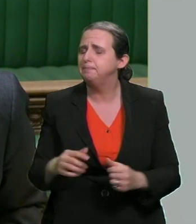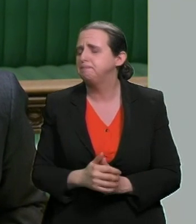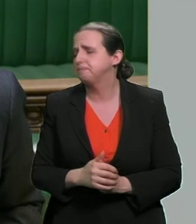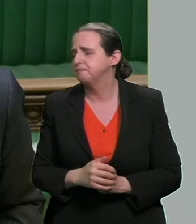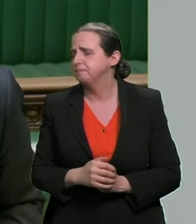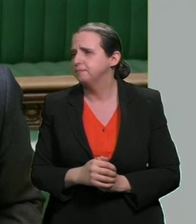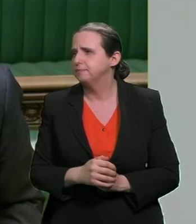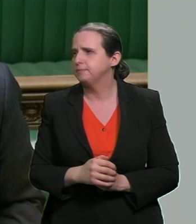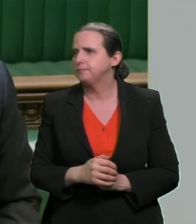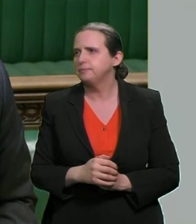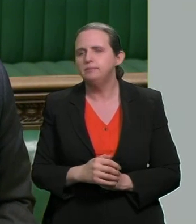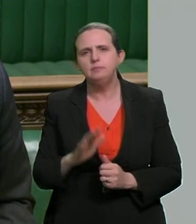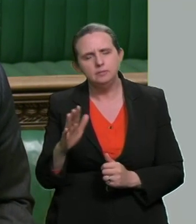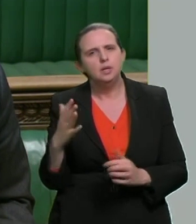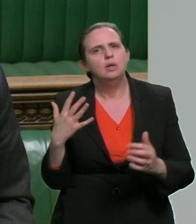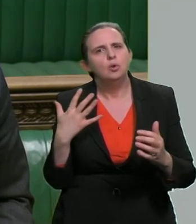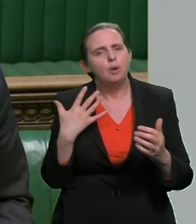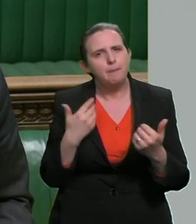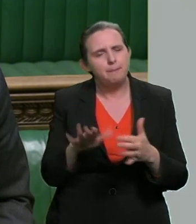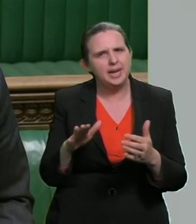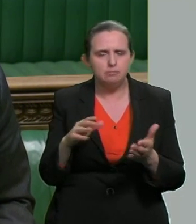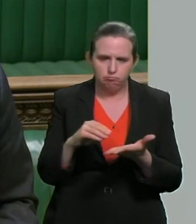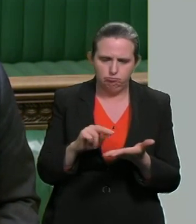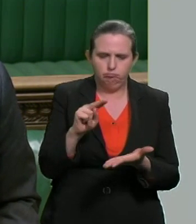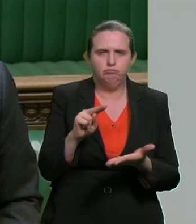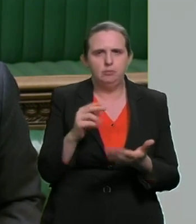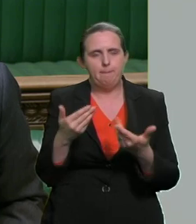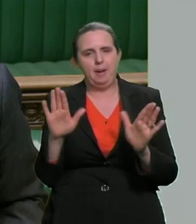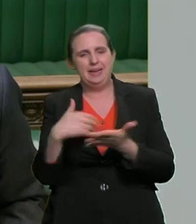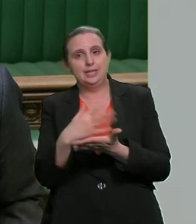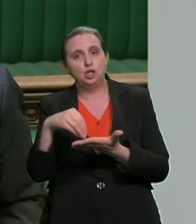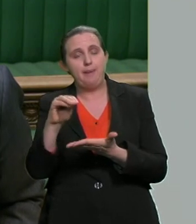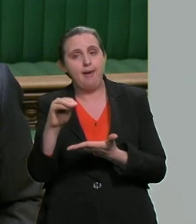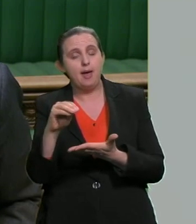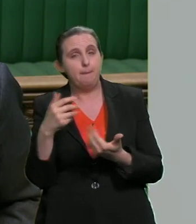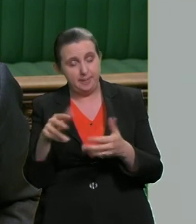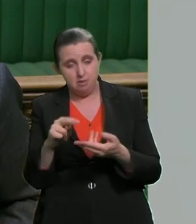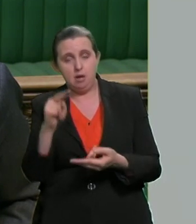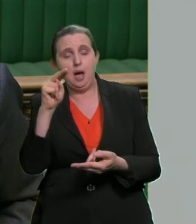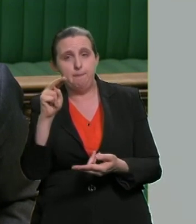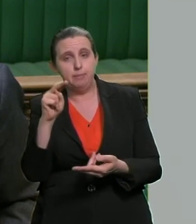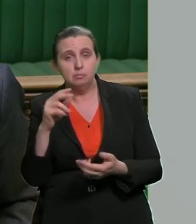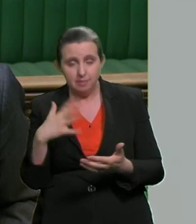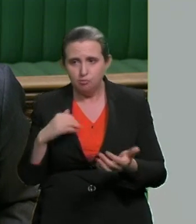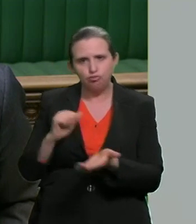We have seen above-inflation increases in public sector pay, and that is quite right.